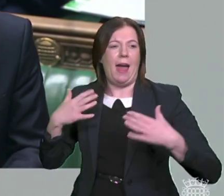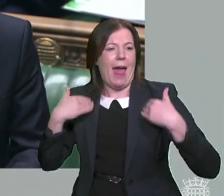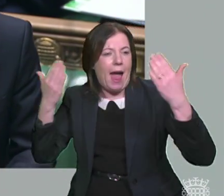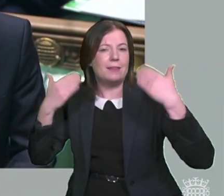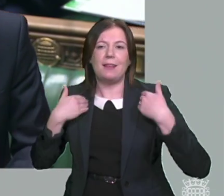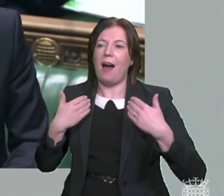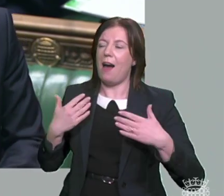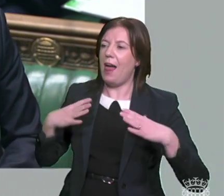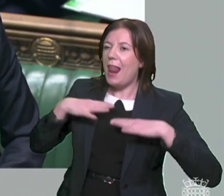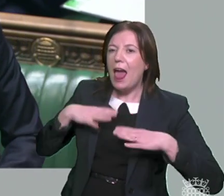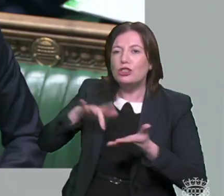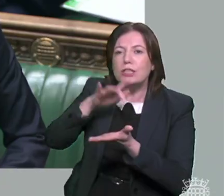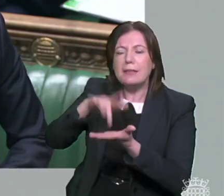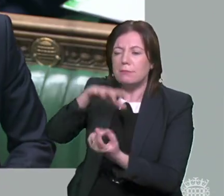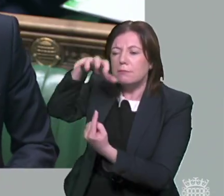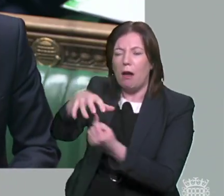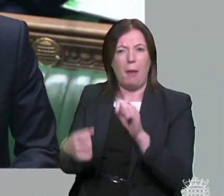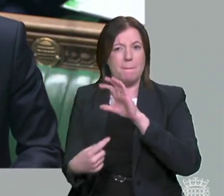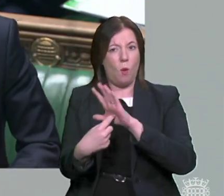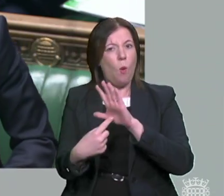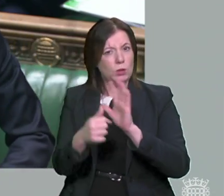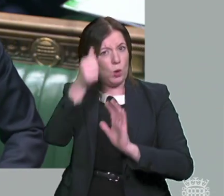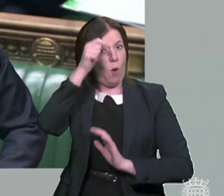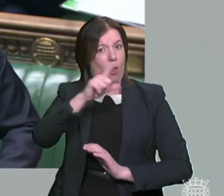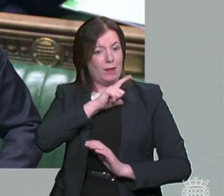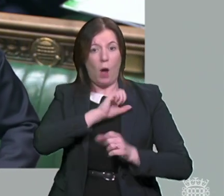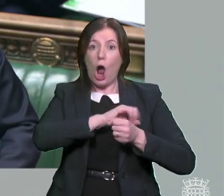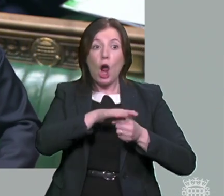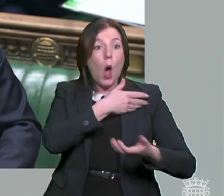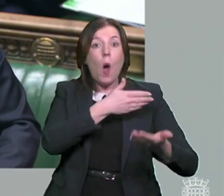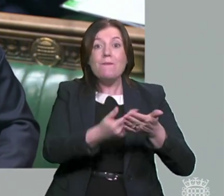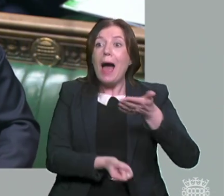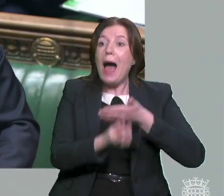That is why we provided significant support to them during covid and beyond.